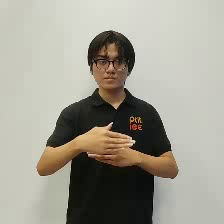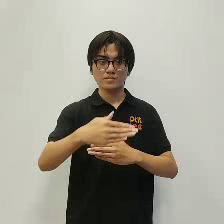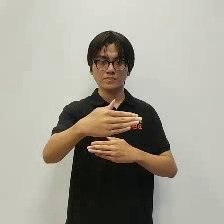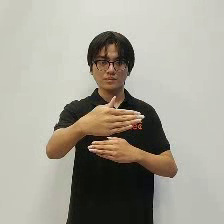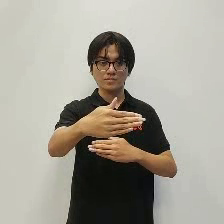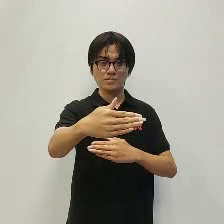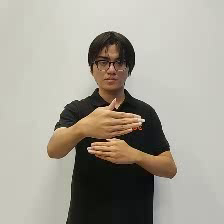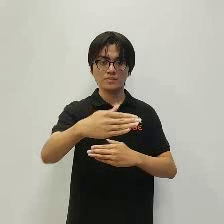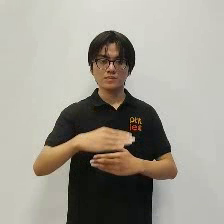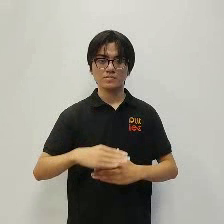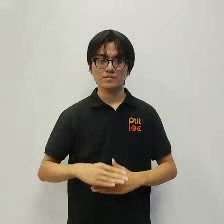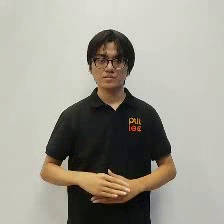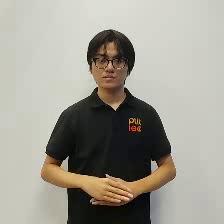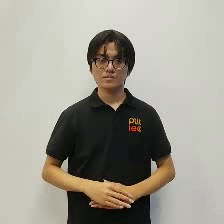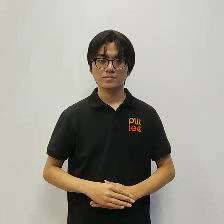Xa